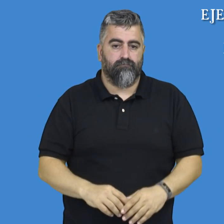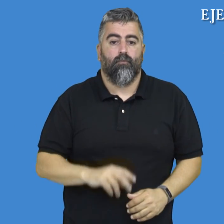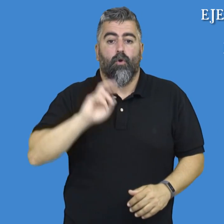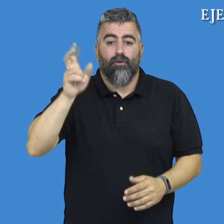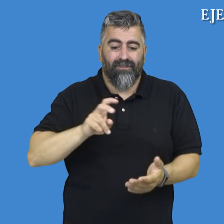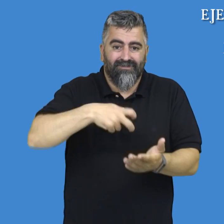otro